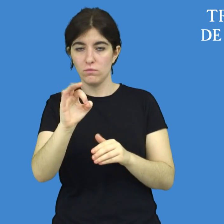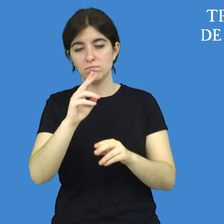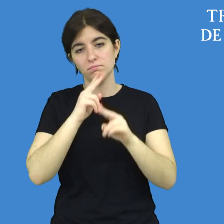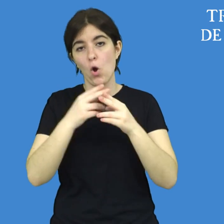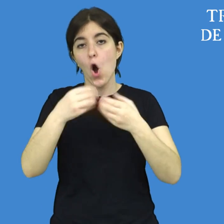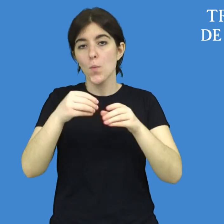nombre